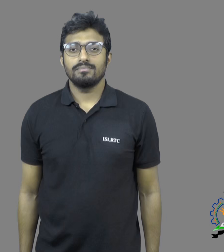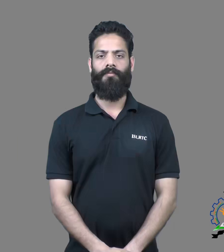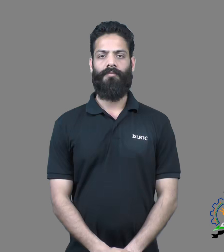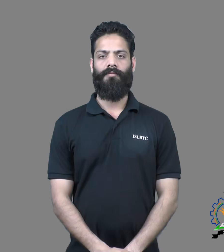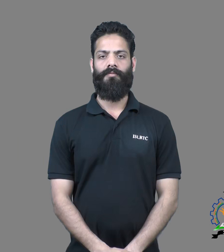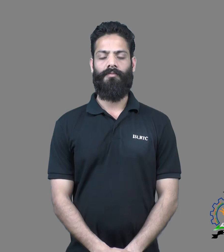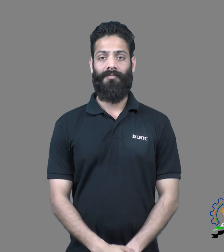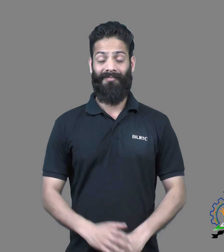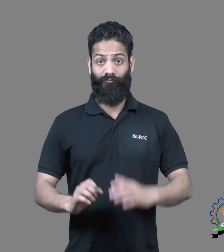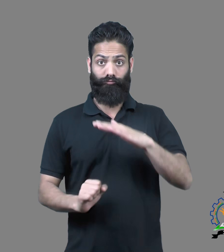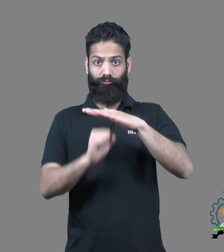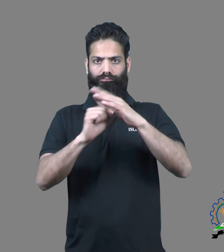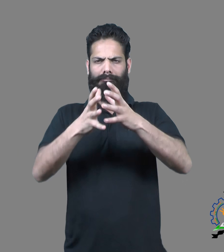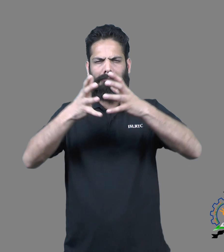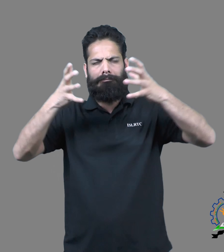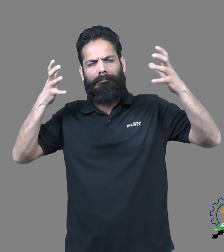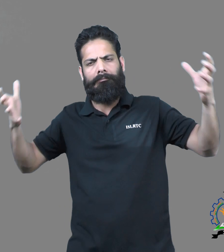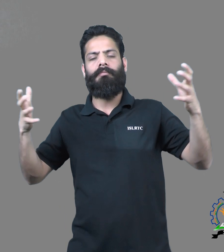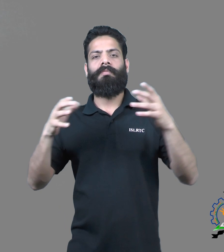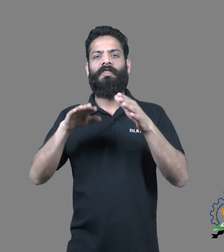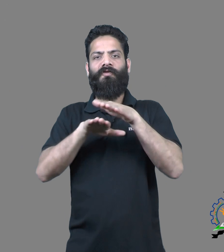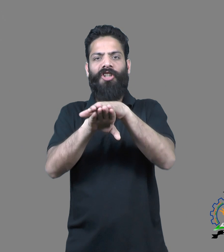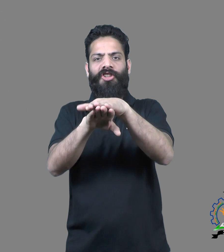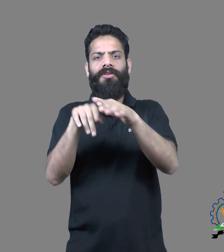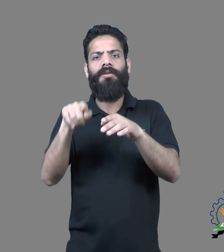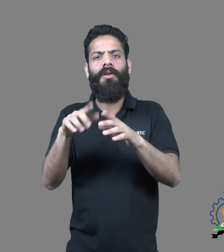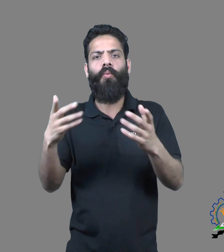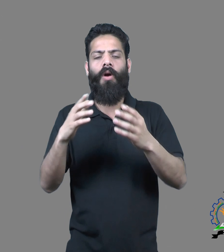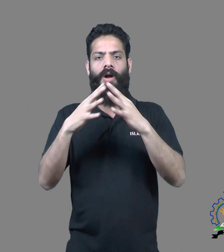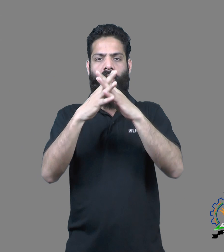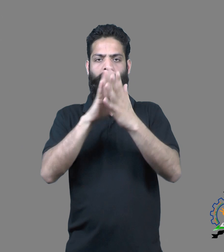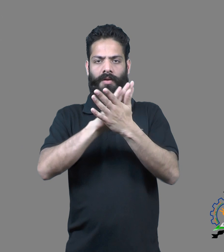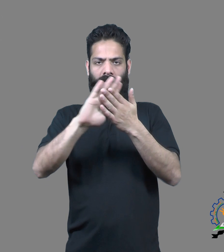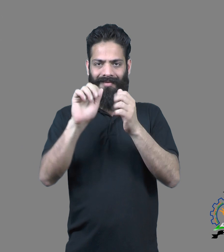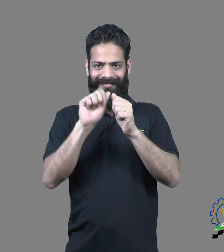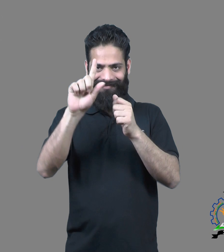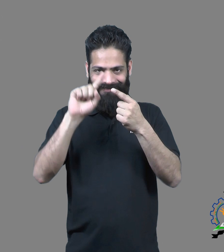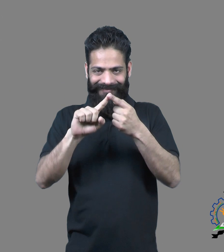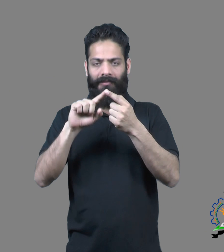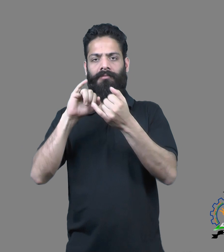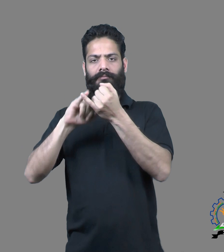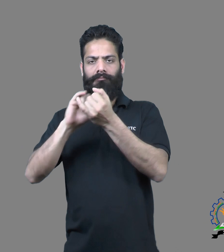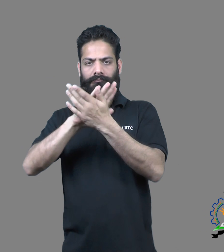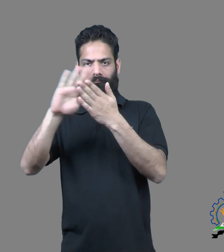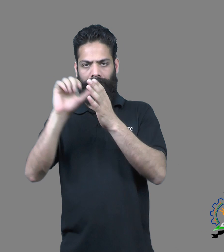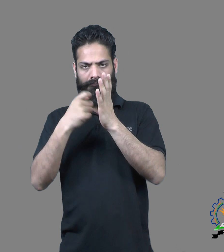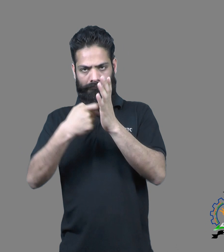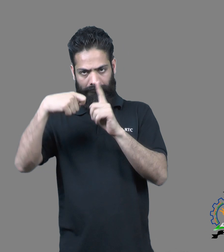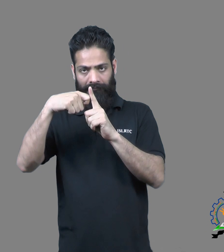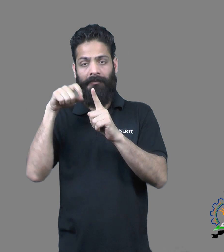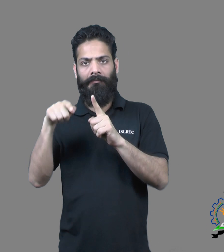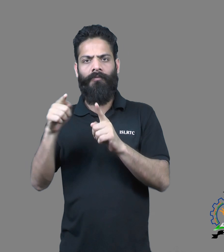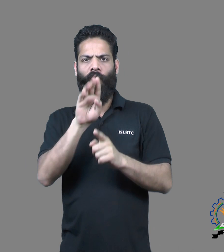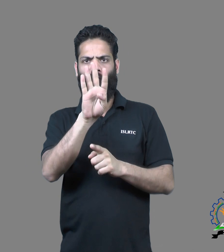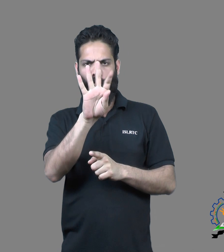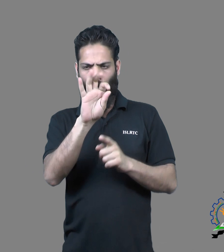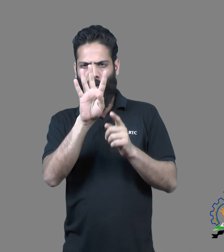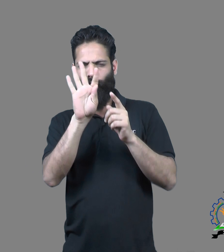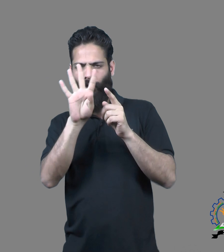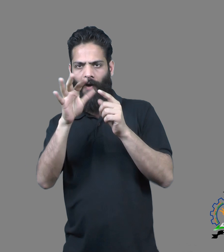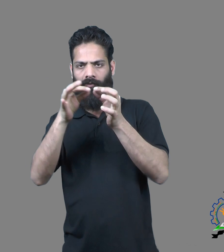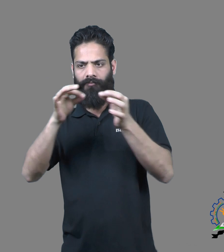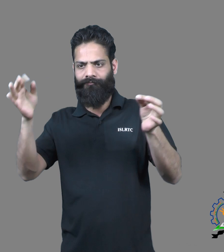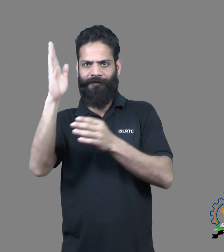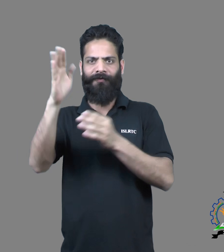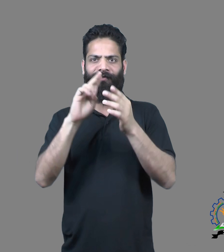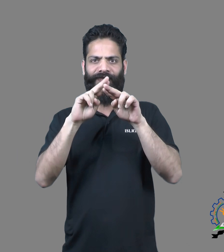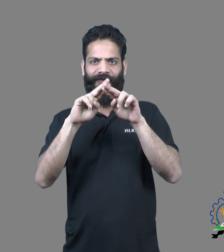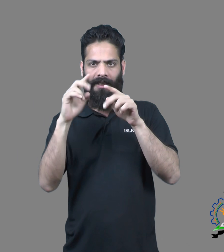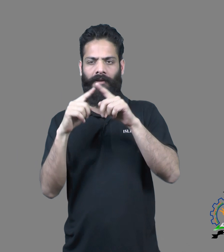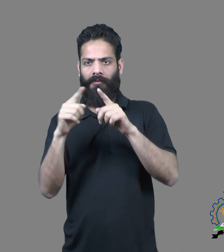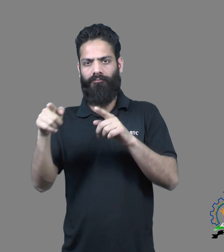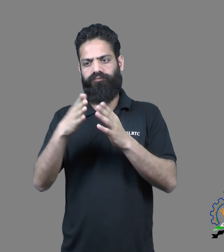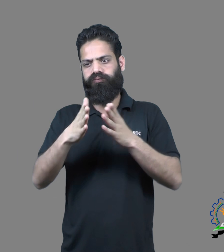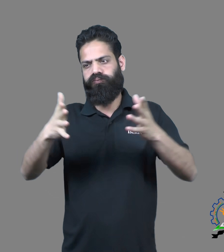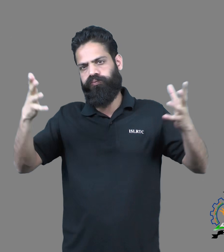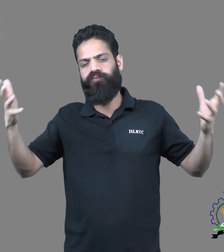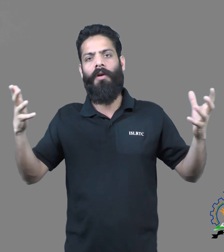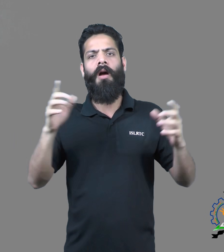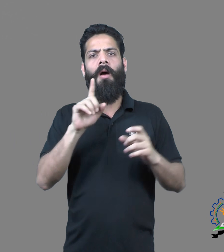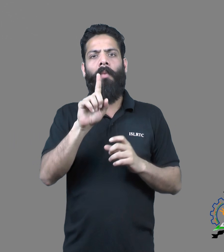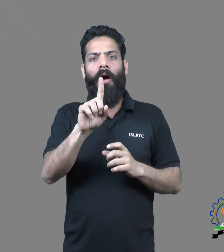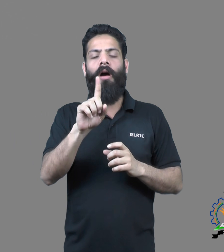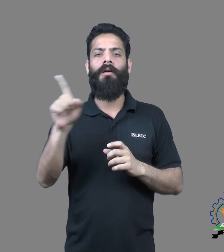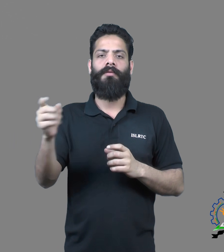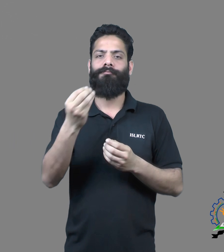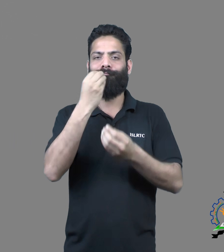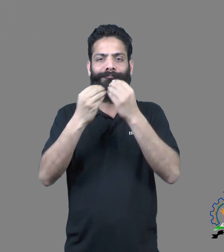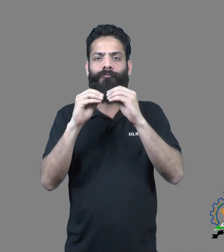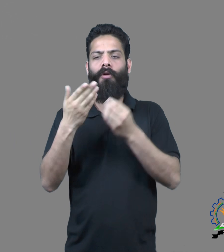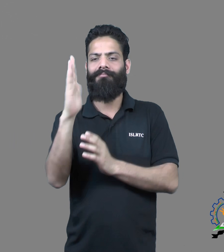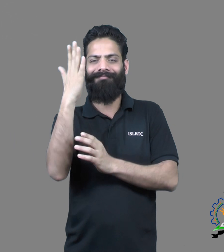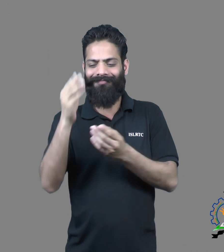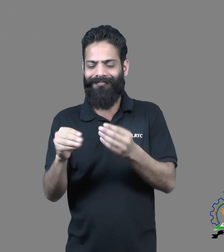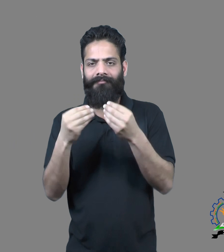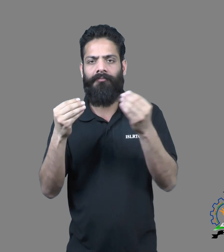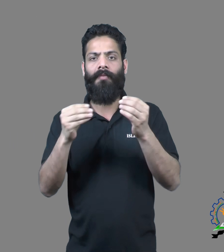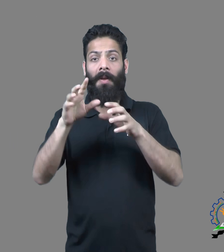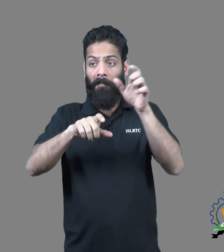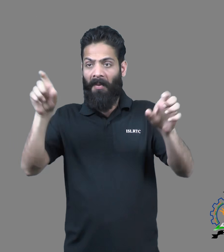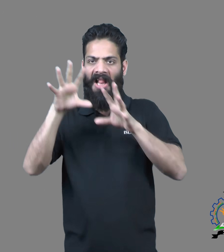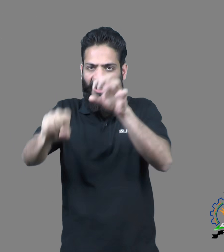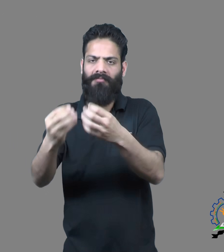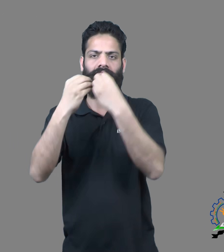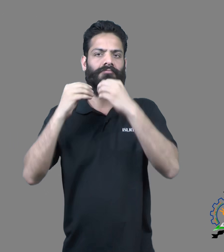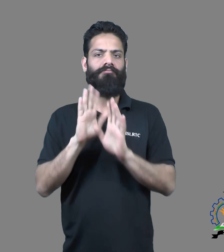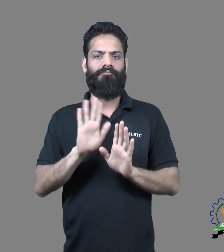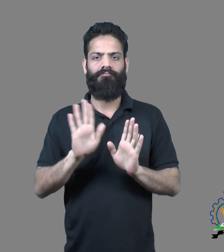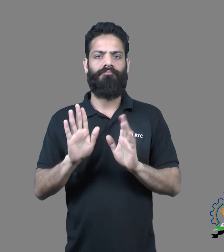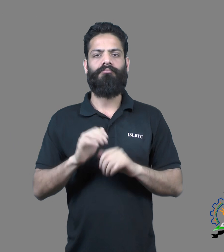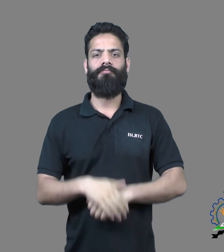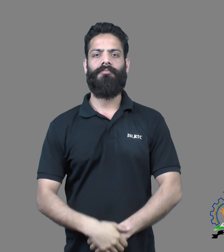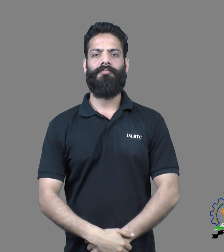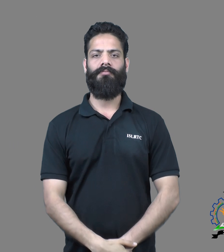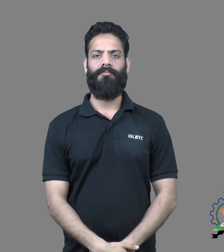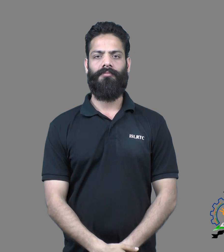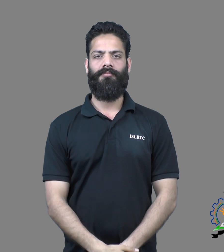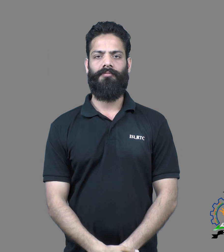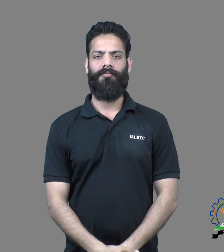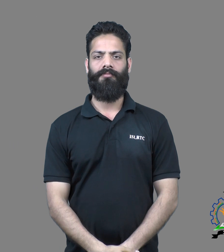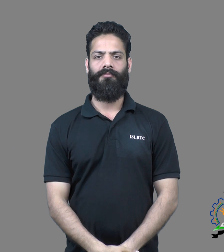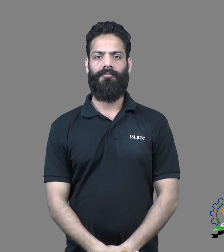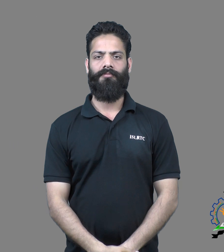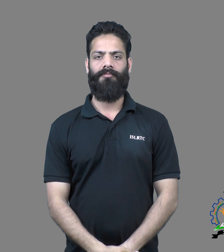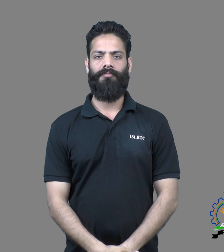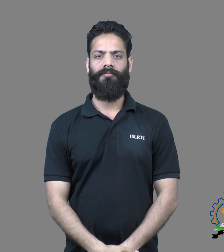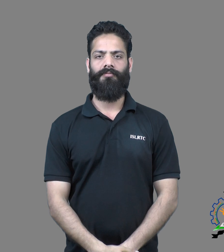Whale Fish (Whale Shark)